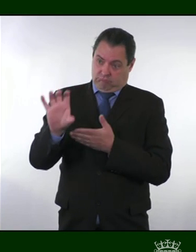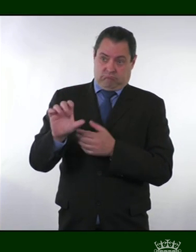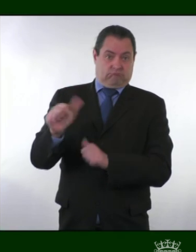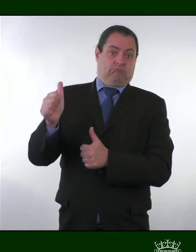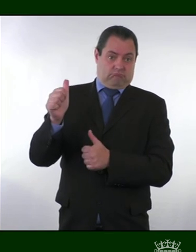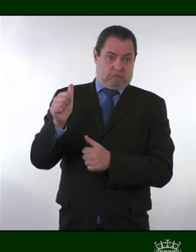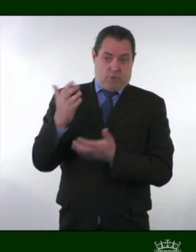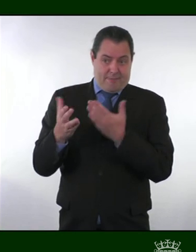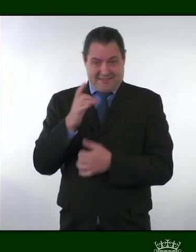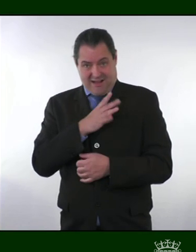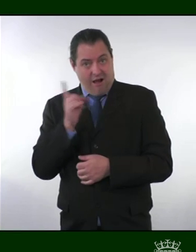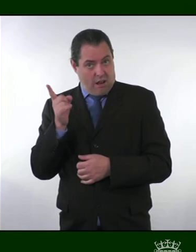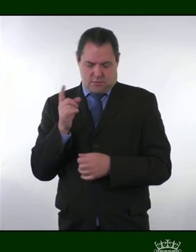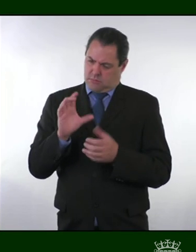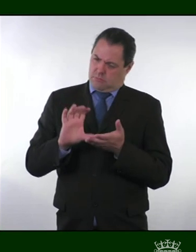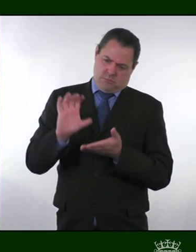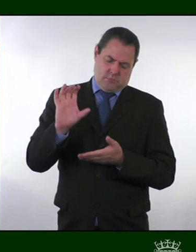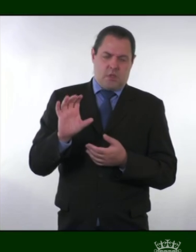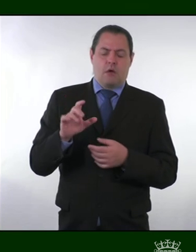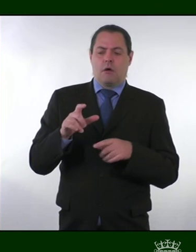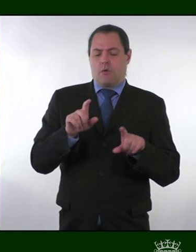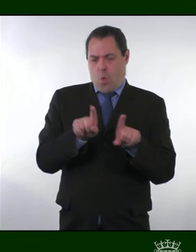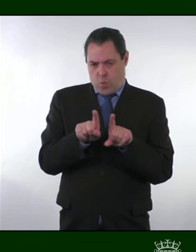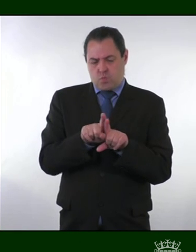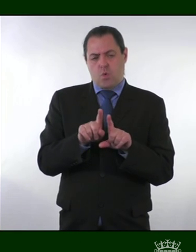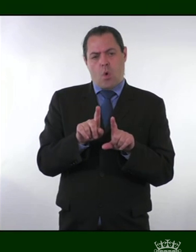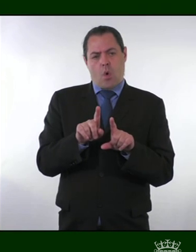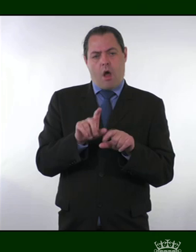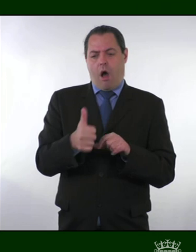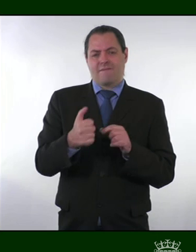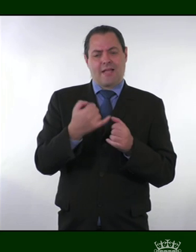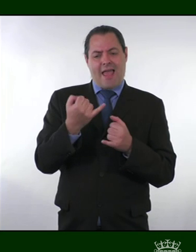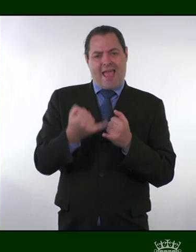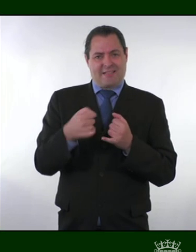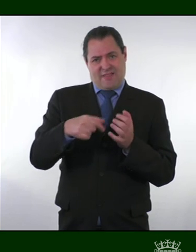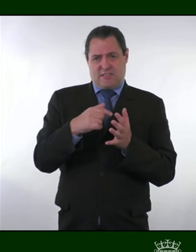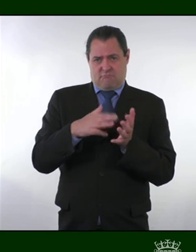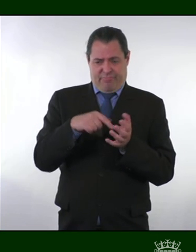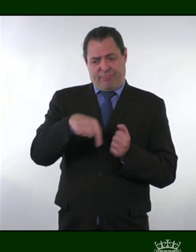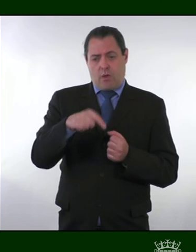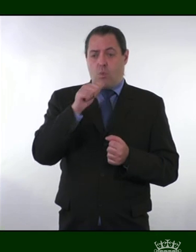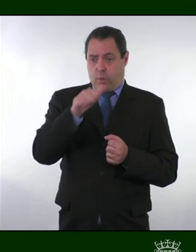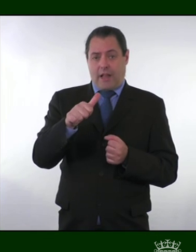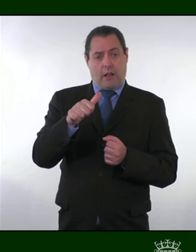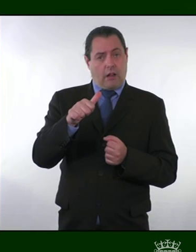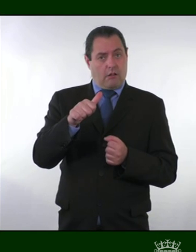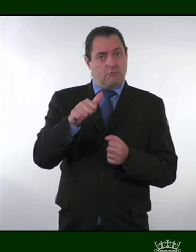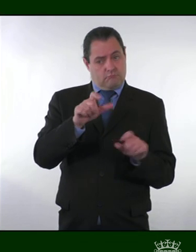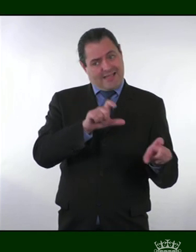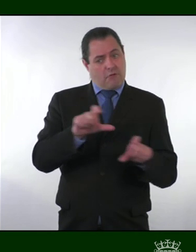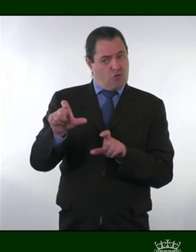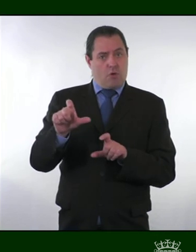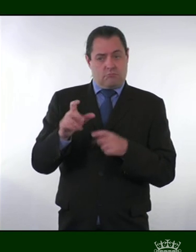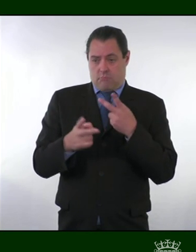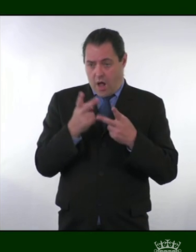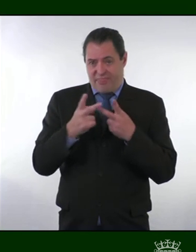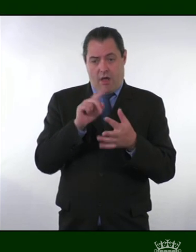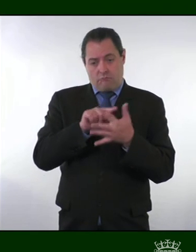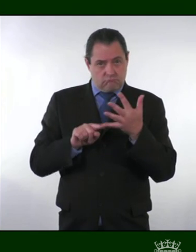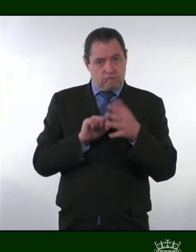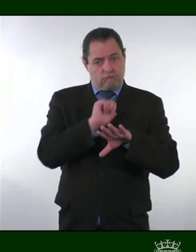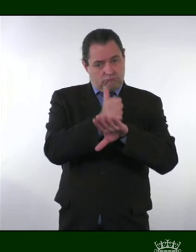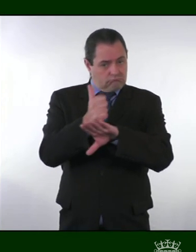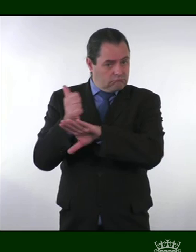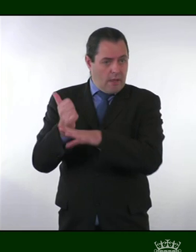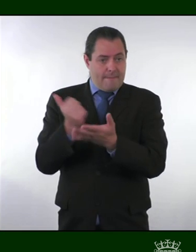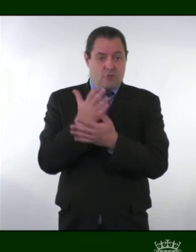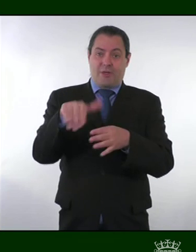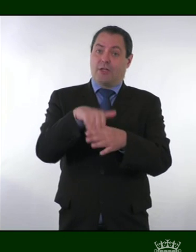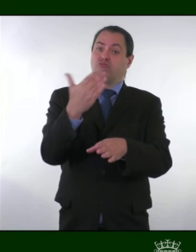We are continuing with that scheme, but after it elapses we will get on with other measures to support people in work.